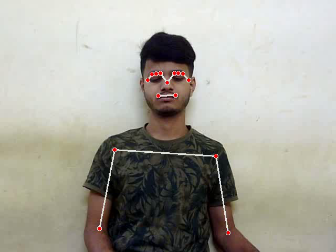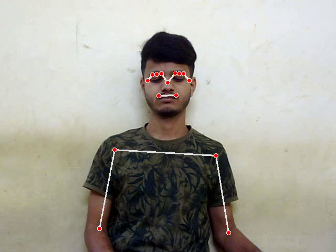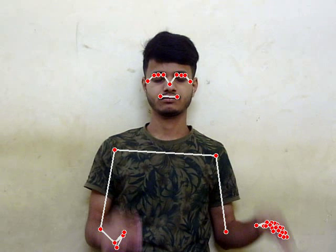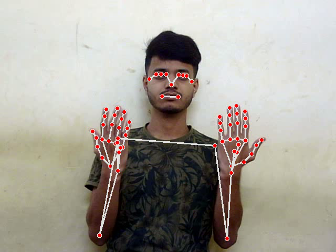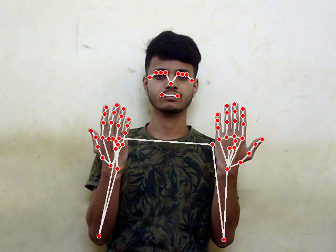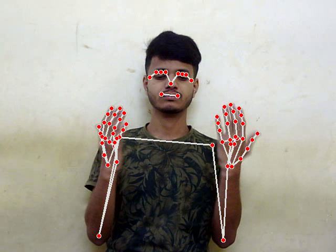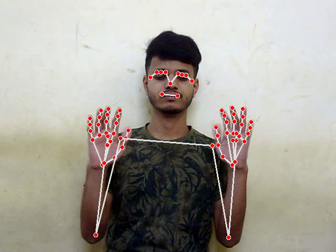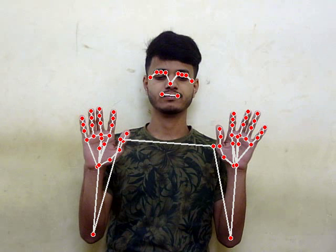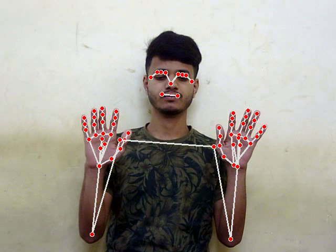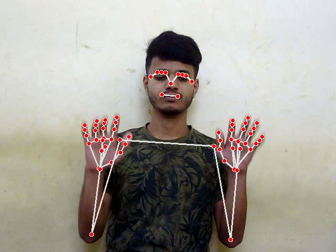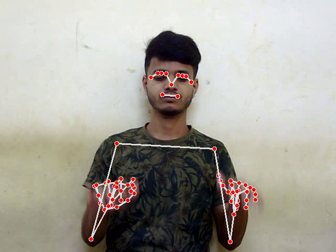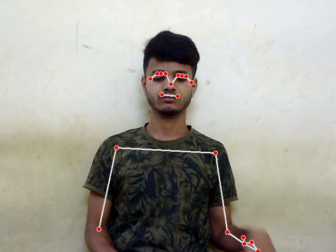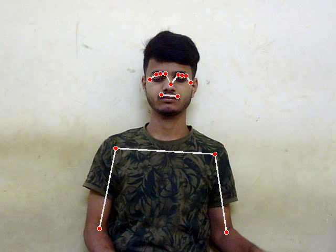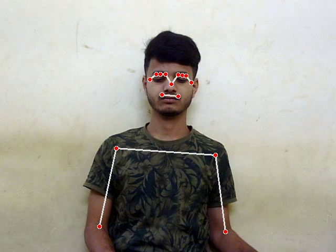do not want